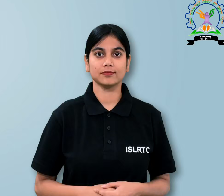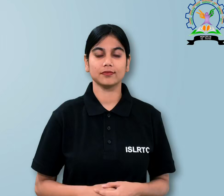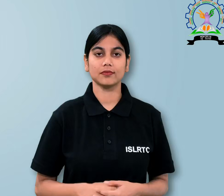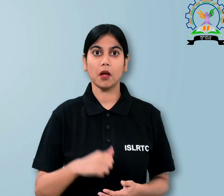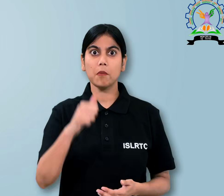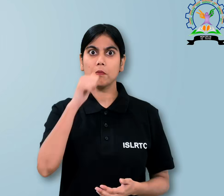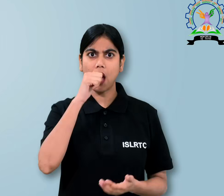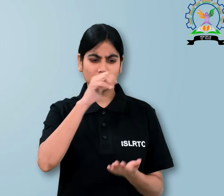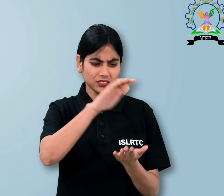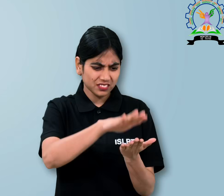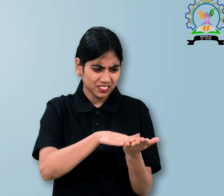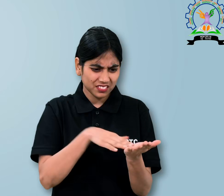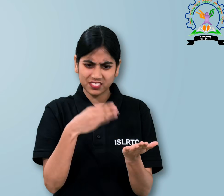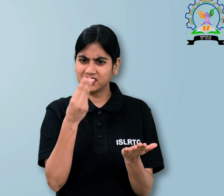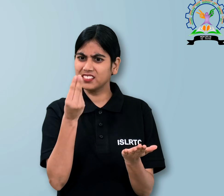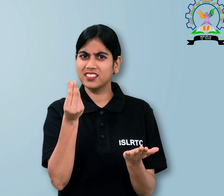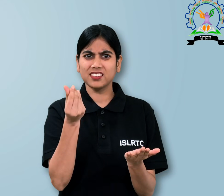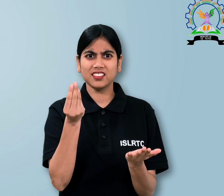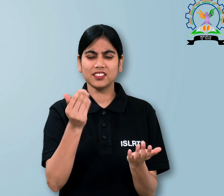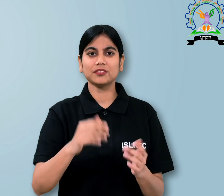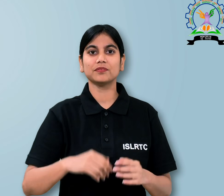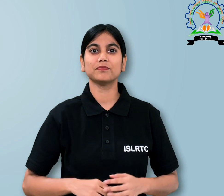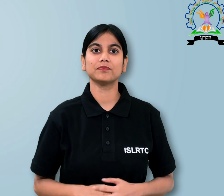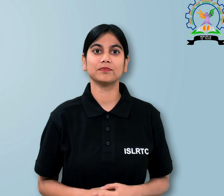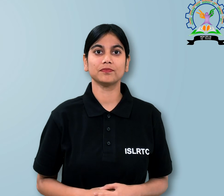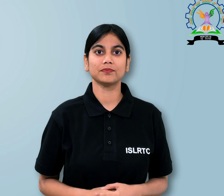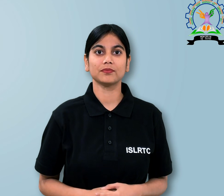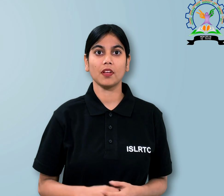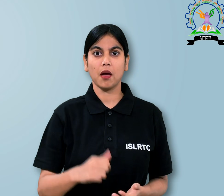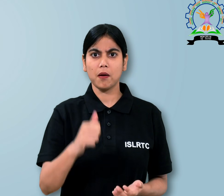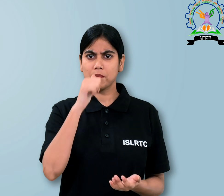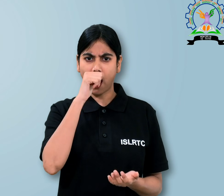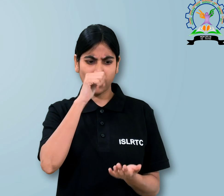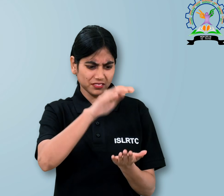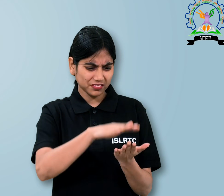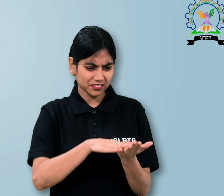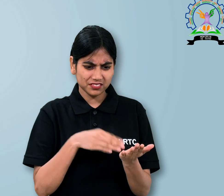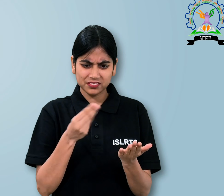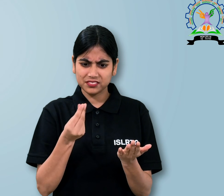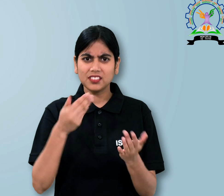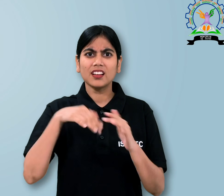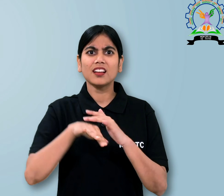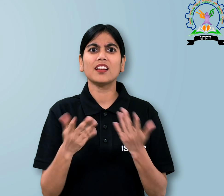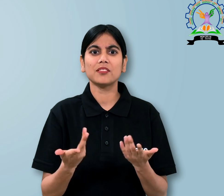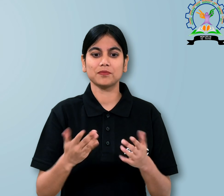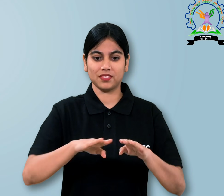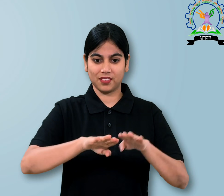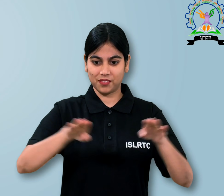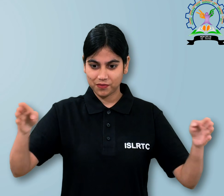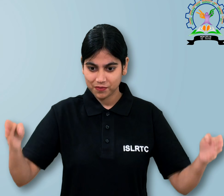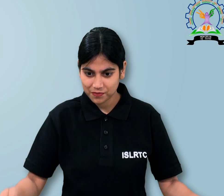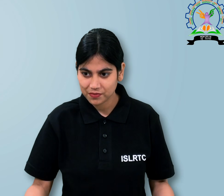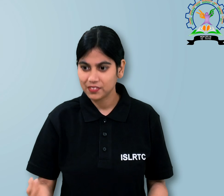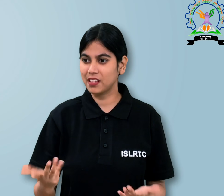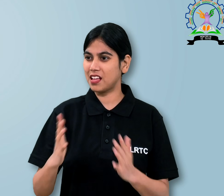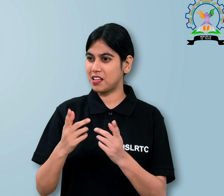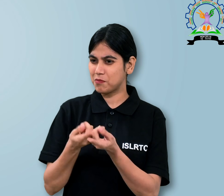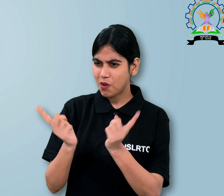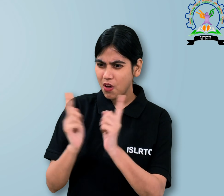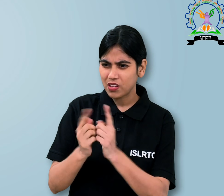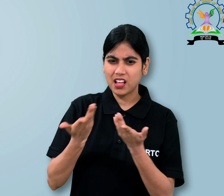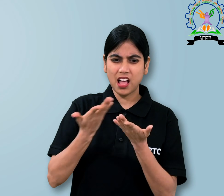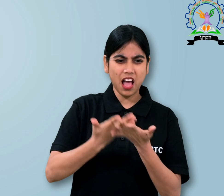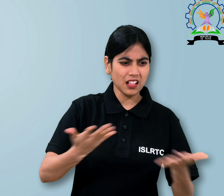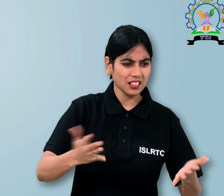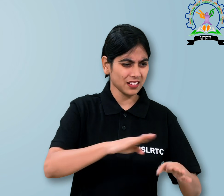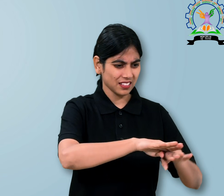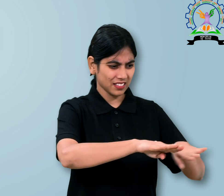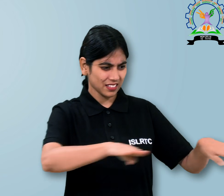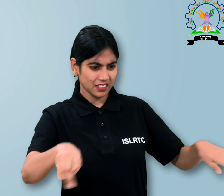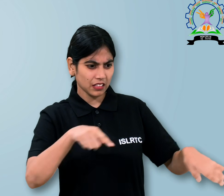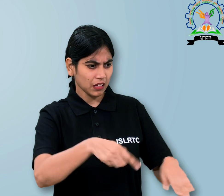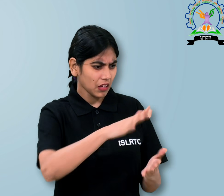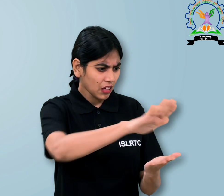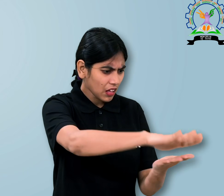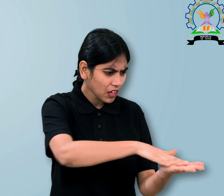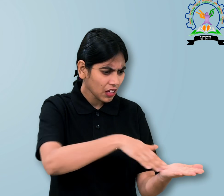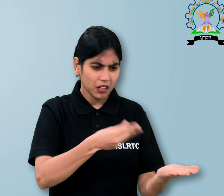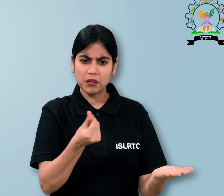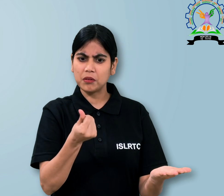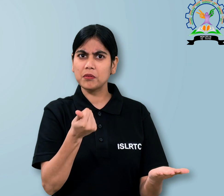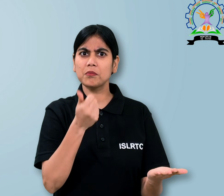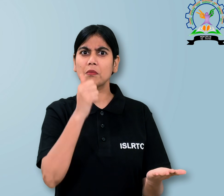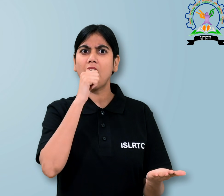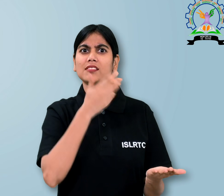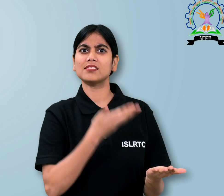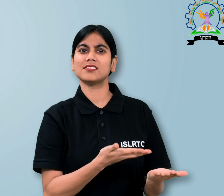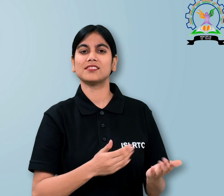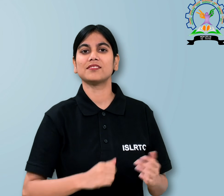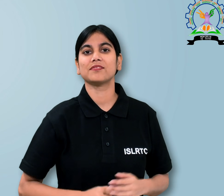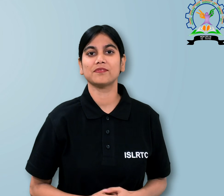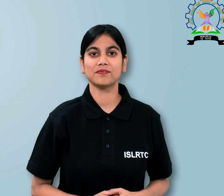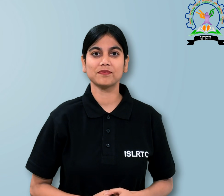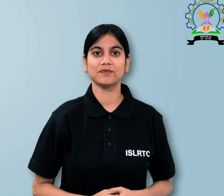Moisture Moisture is the presence of a liquid, especially water, often in trace amounts, in the form of very small drops, either in the air, in a substance, or on a surface.